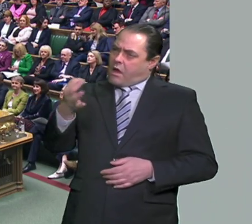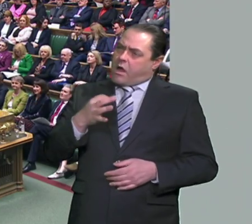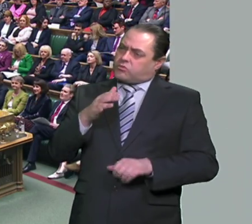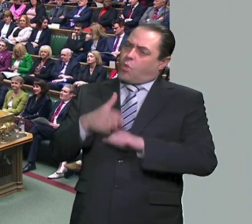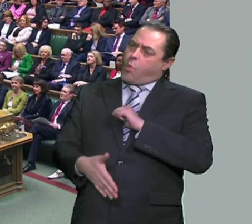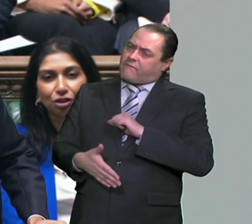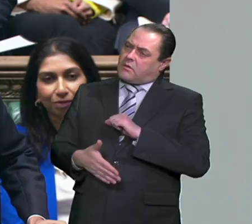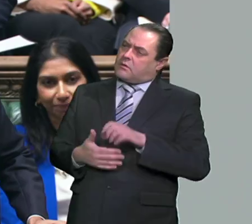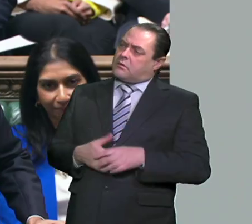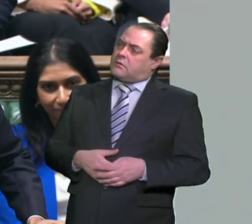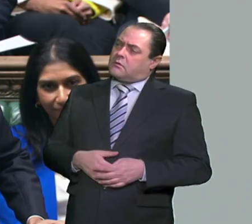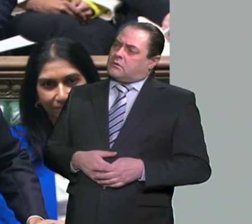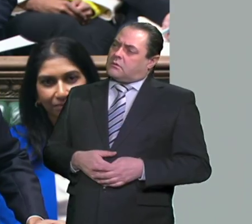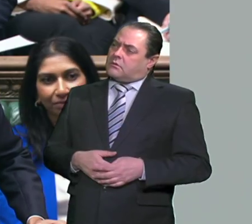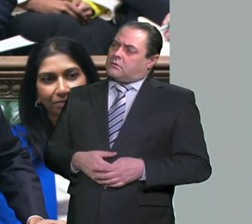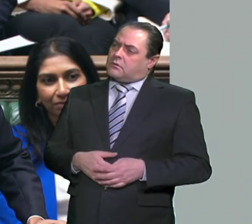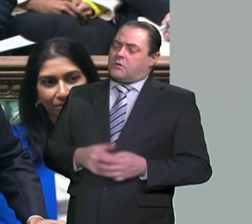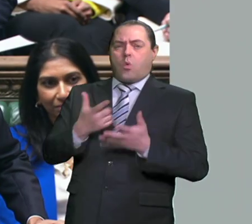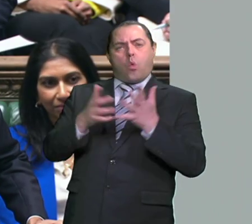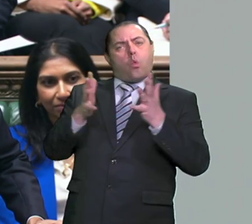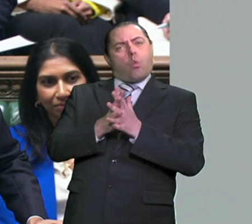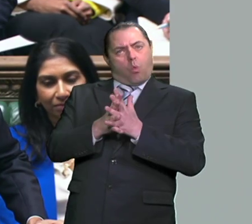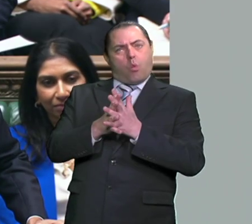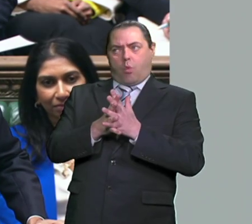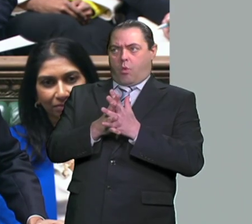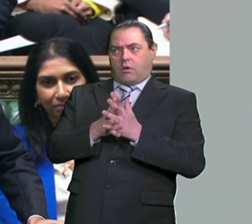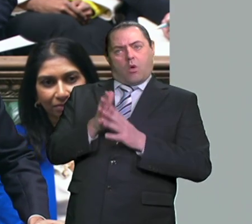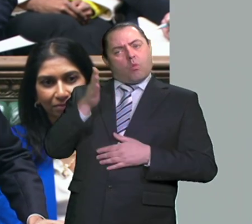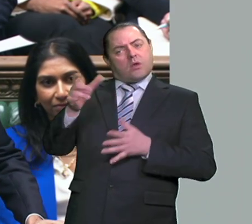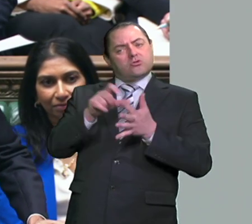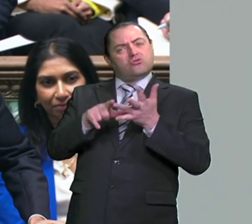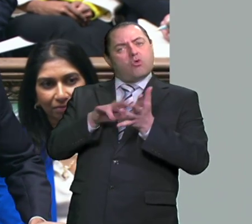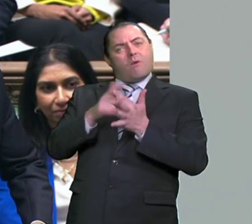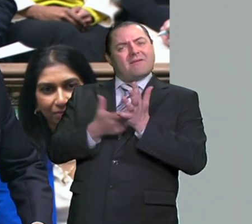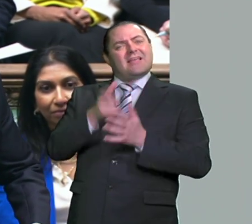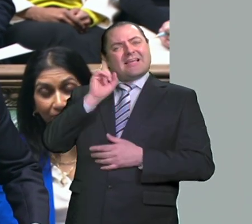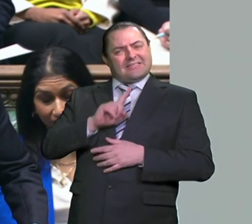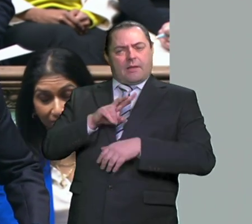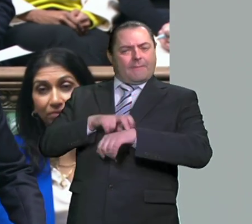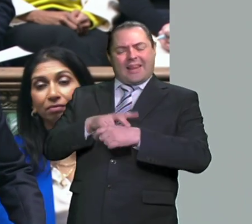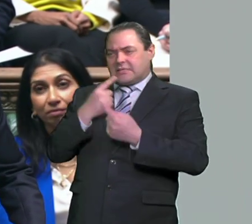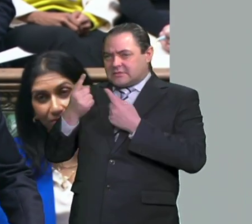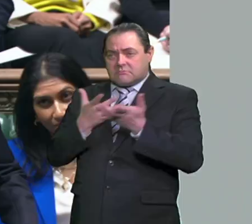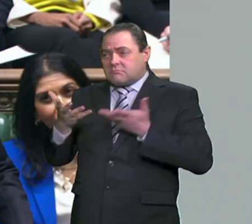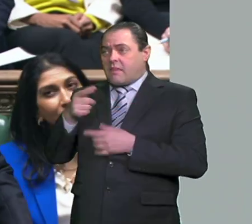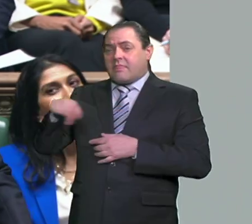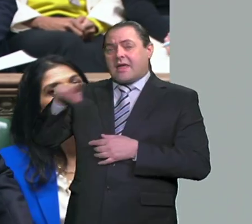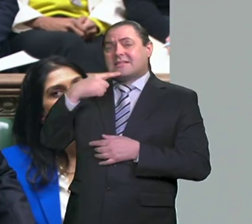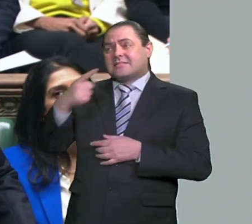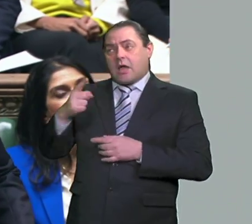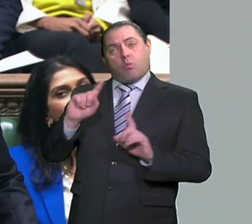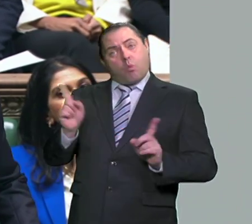The right honourable and learned Gentleman asked about our laws. Actually, when I was in Dover yesterday talking to our law enforcement officials, what did they tell me?